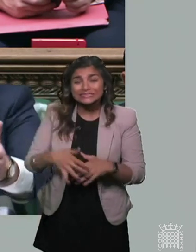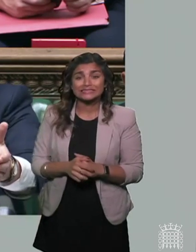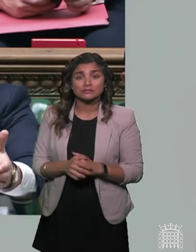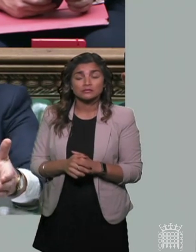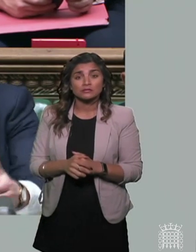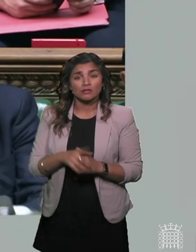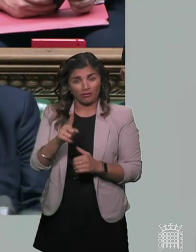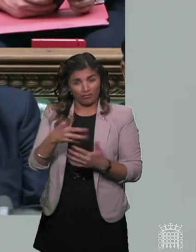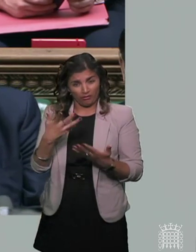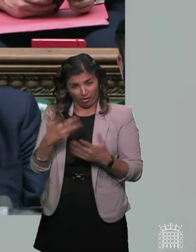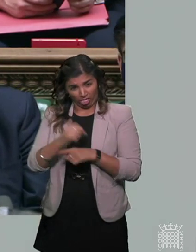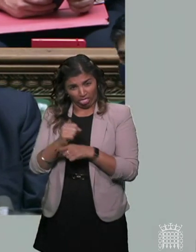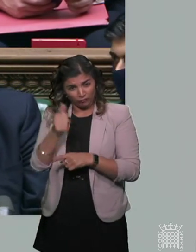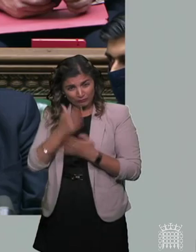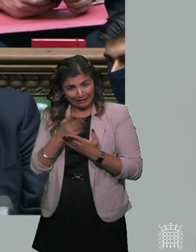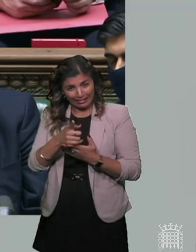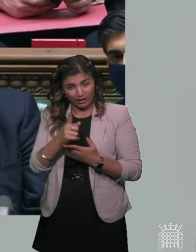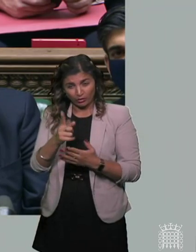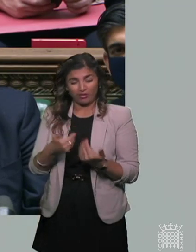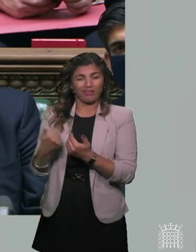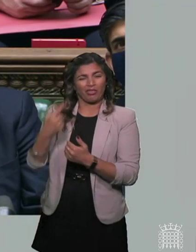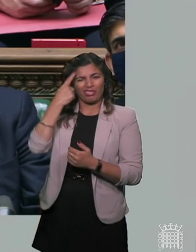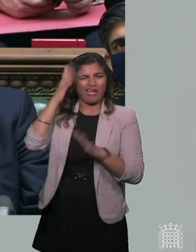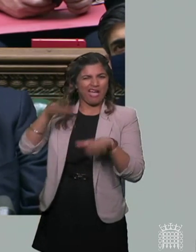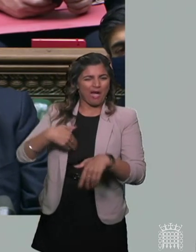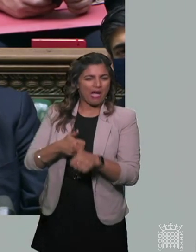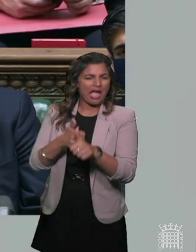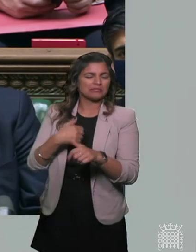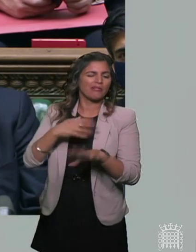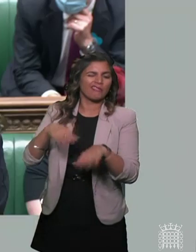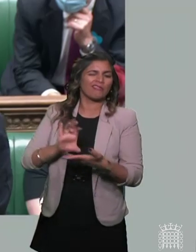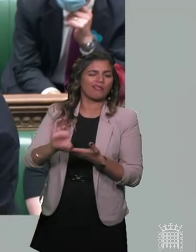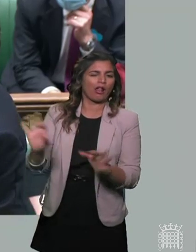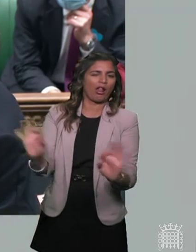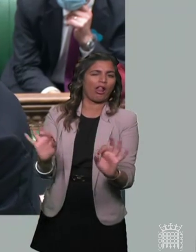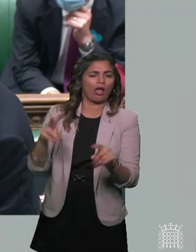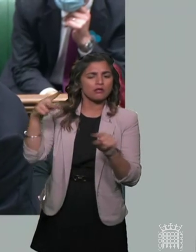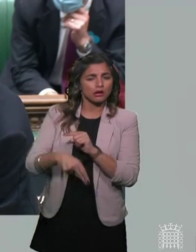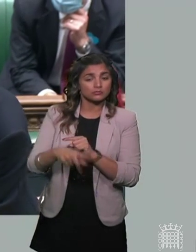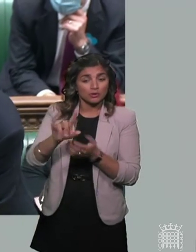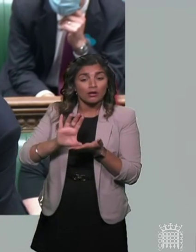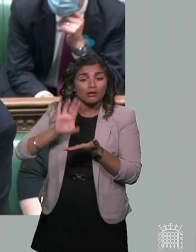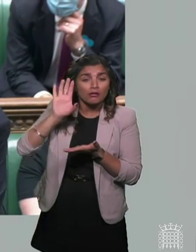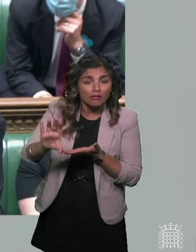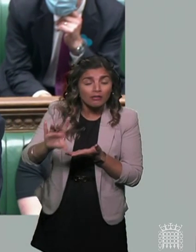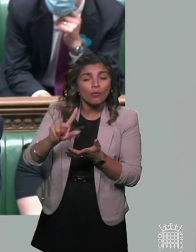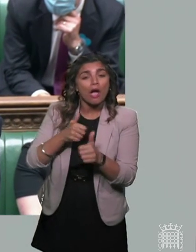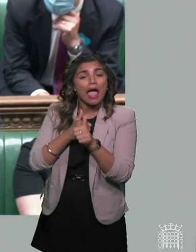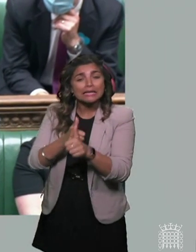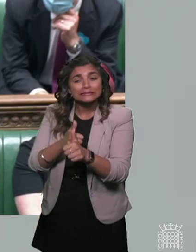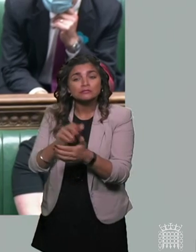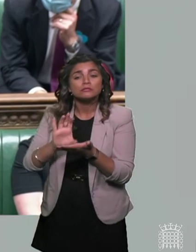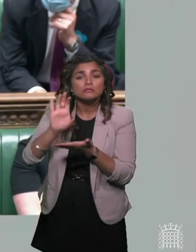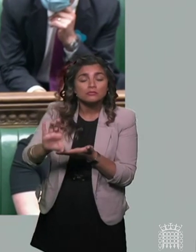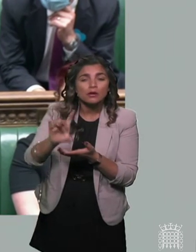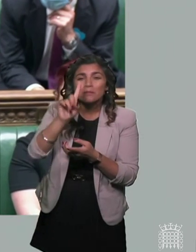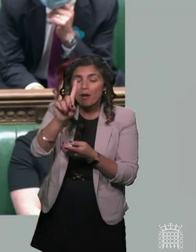He has abandoned the bipartisan belief in the aid budget across both these Houses, but it is not just on aid where the Government face both ways.